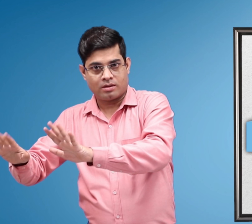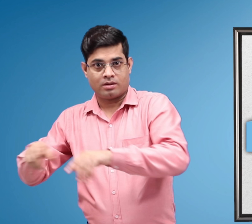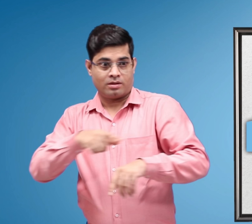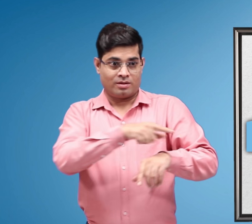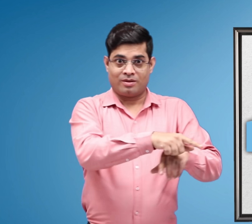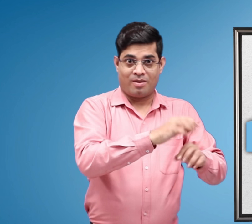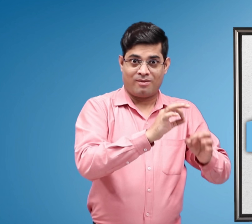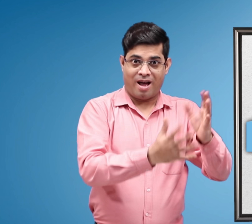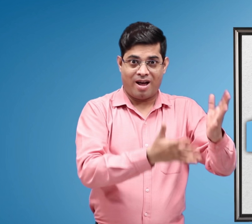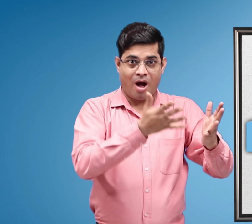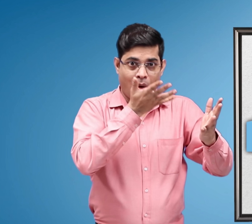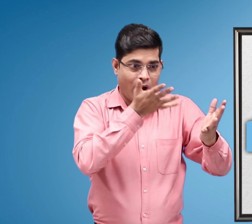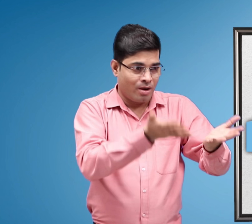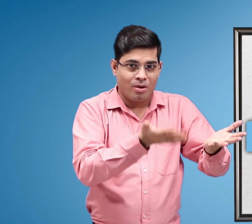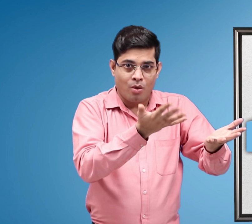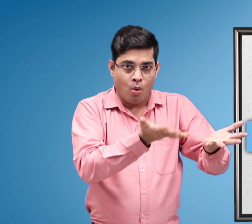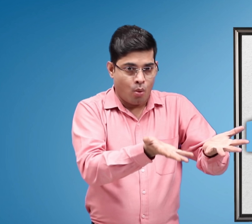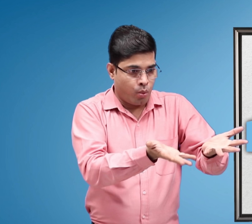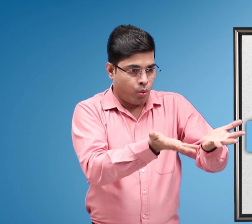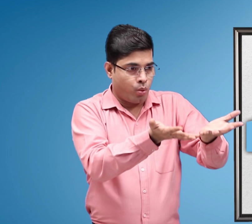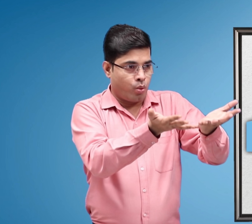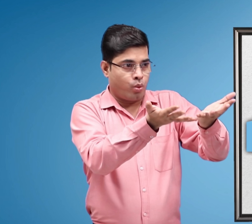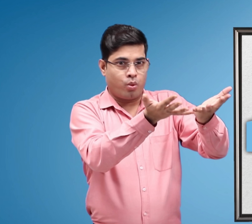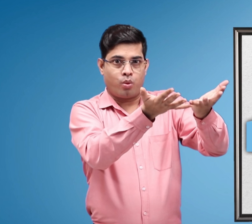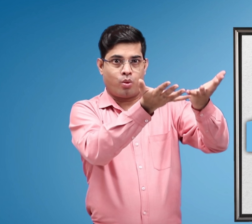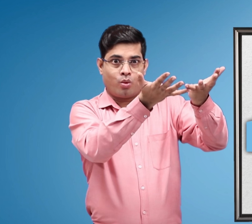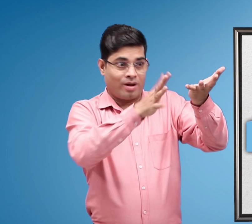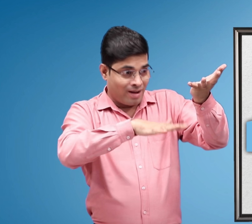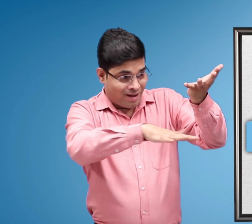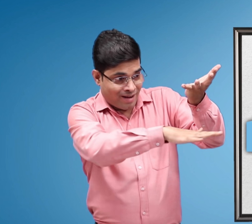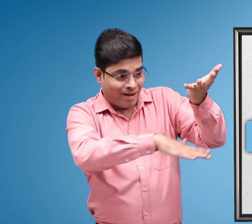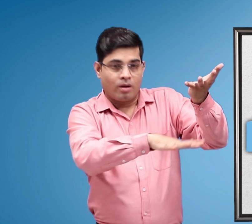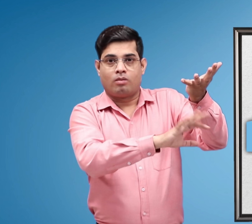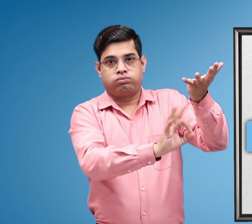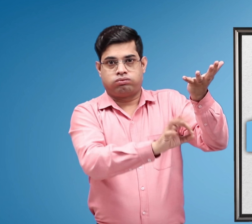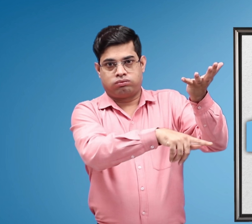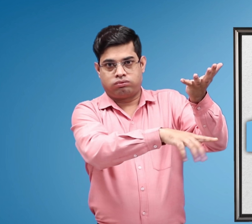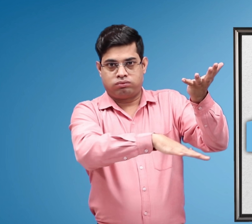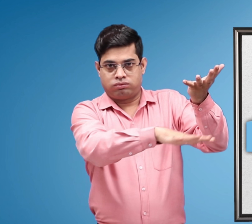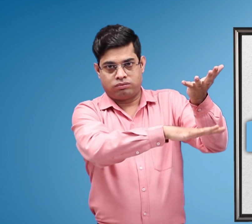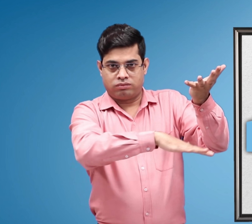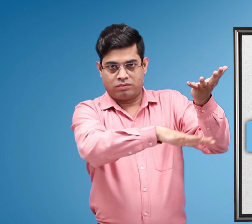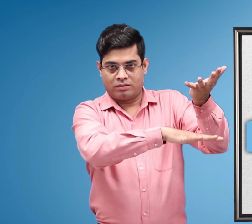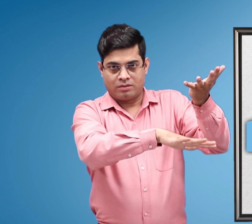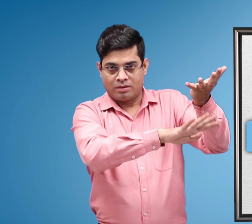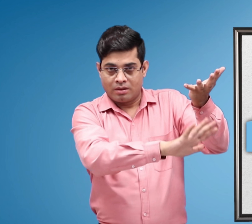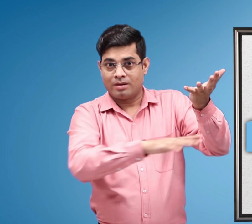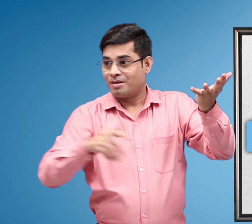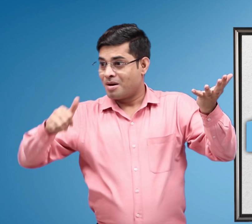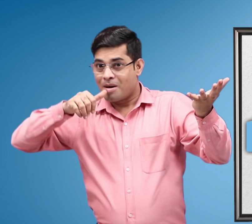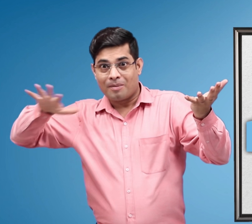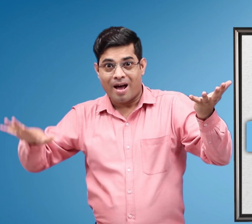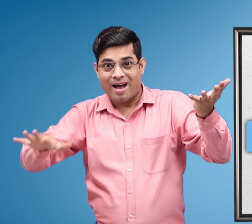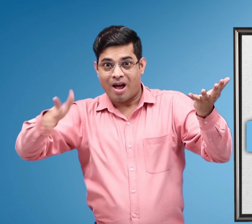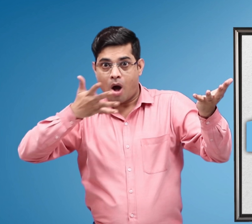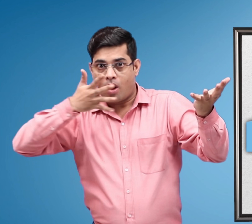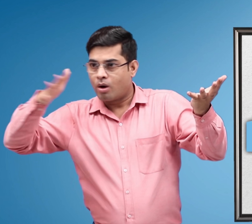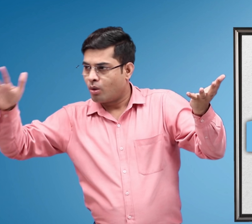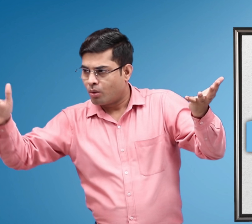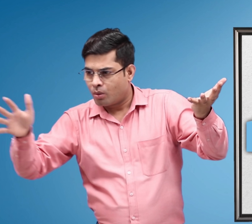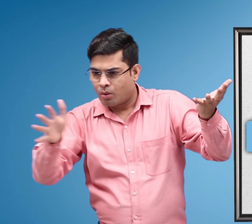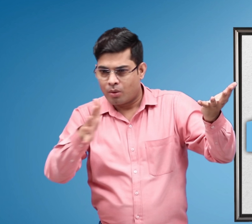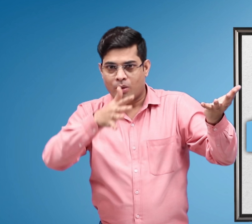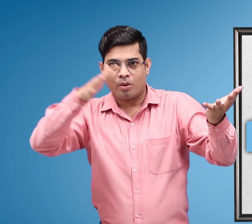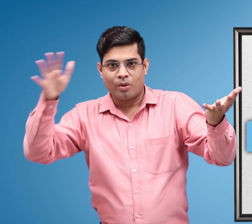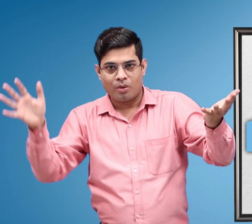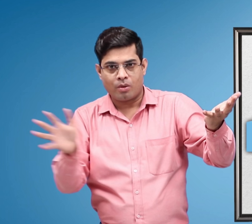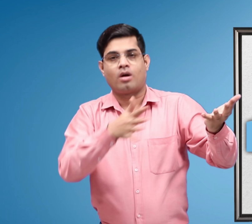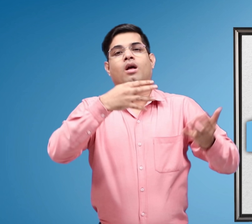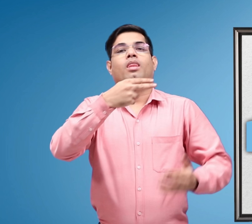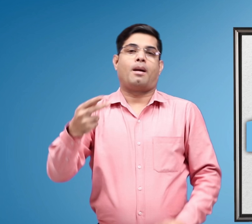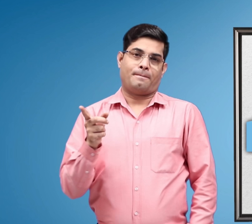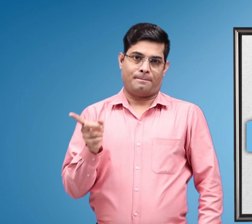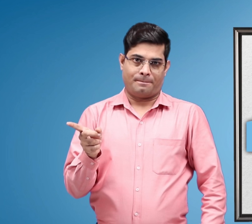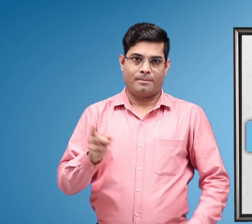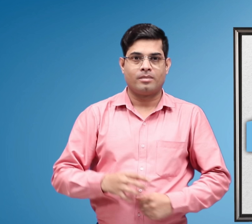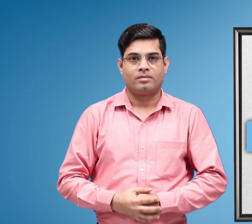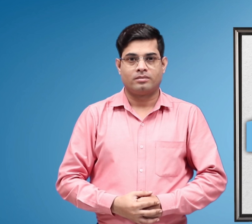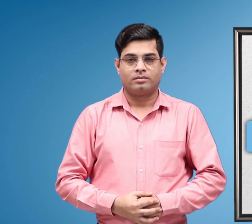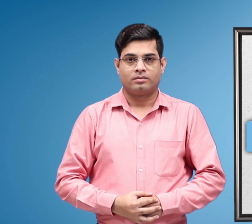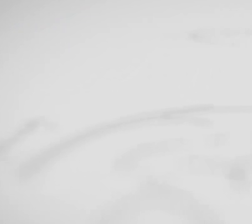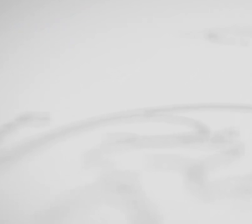The cooler air from the sea rushes in towards the land to take its place. This air from the sea is called the sea breeze.